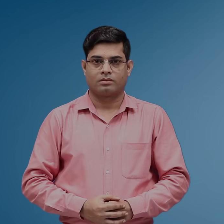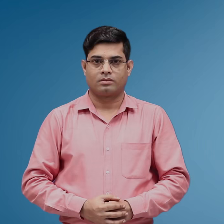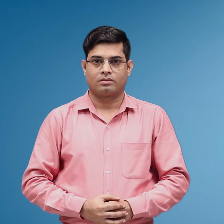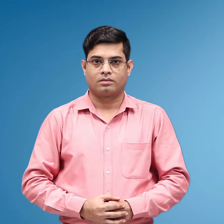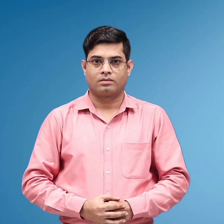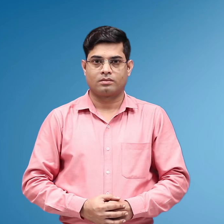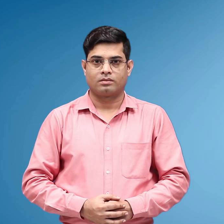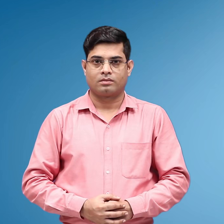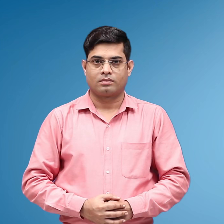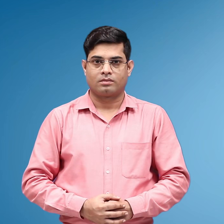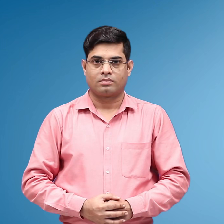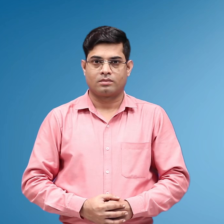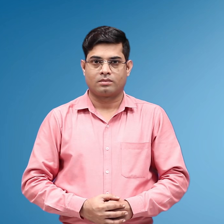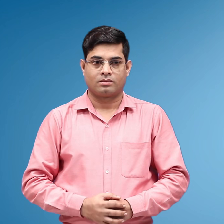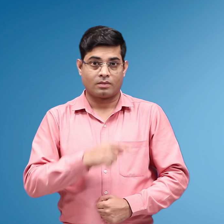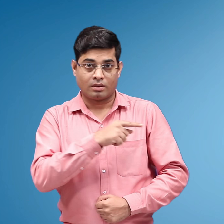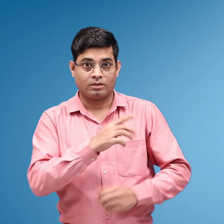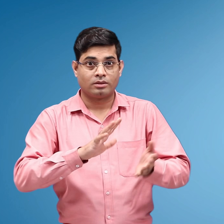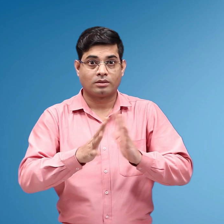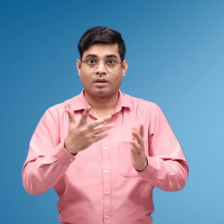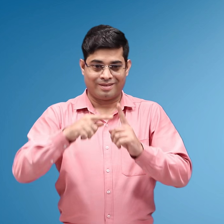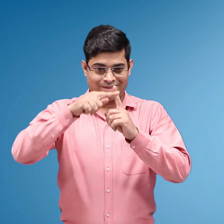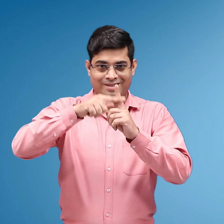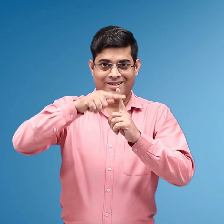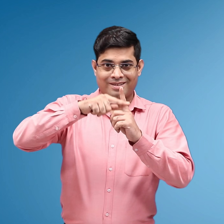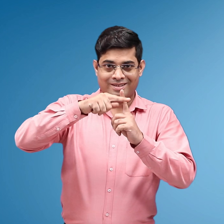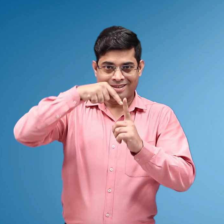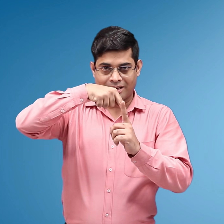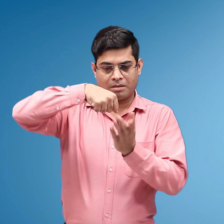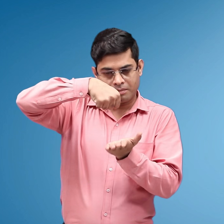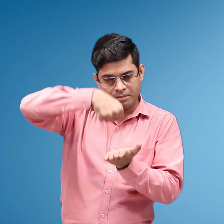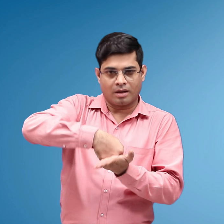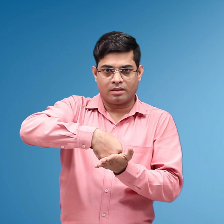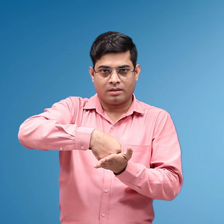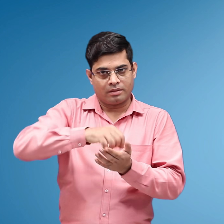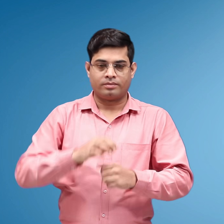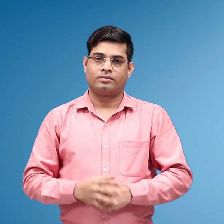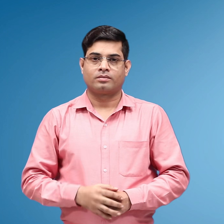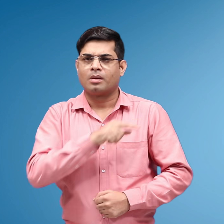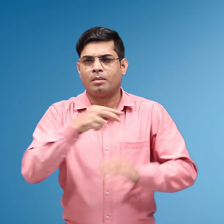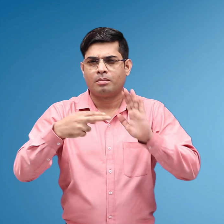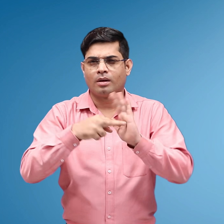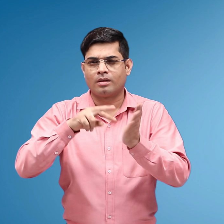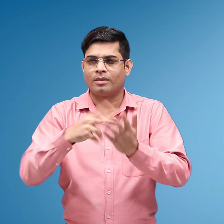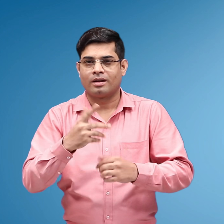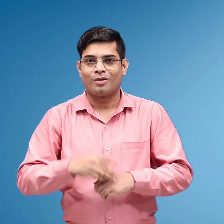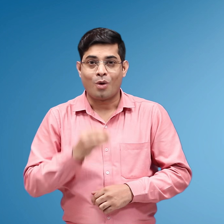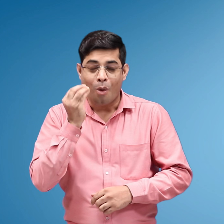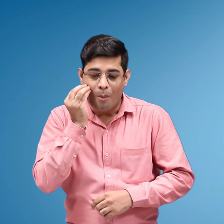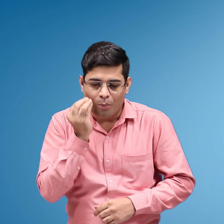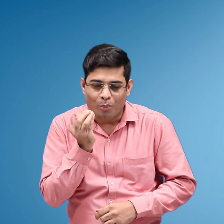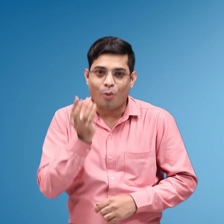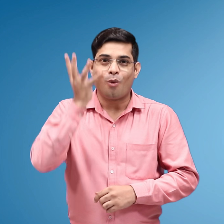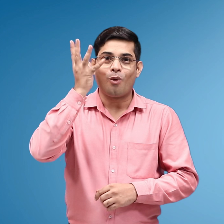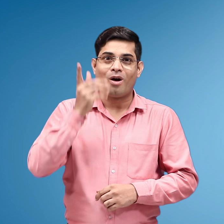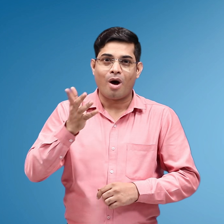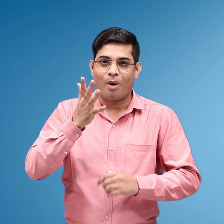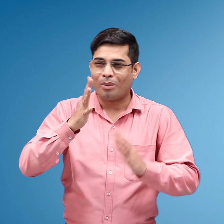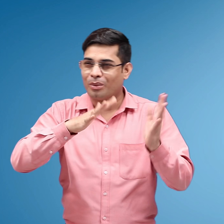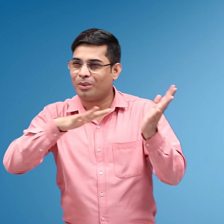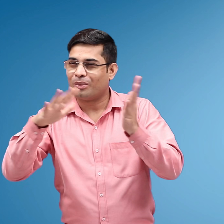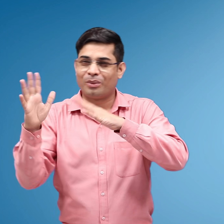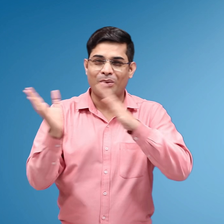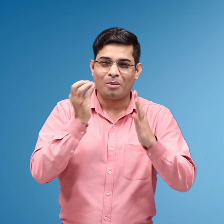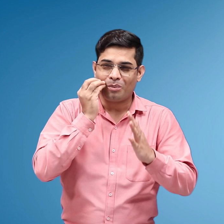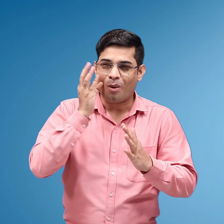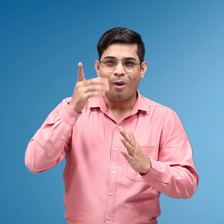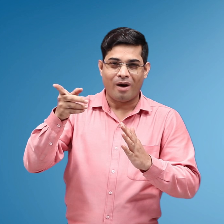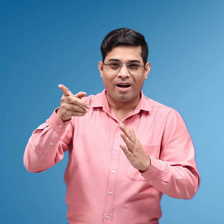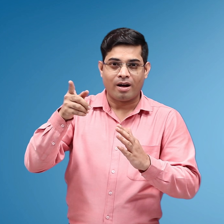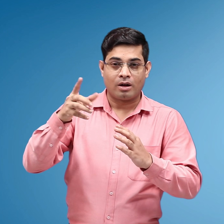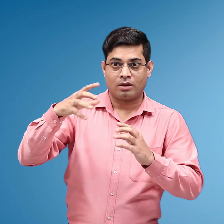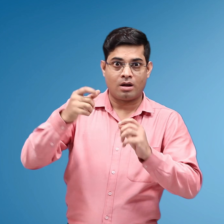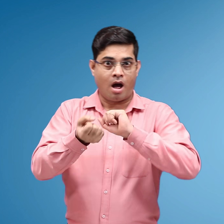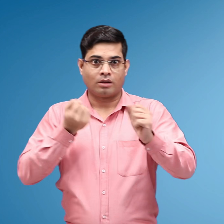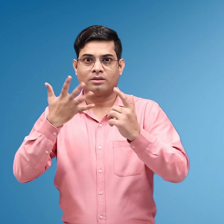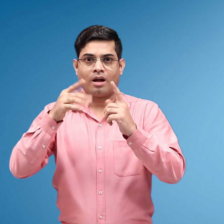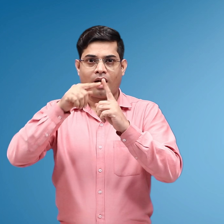Minimum temperature. This sign means minimum temperature. The minimum temperature of the day generally occurs in the early morning.